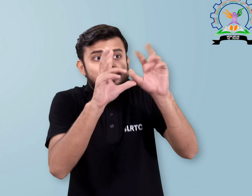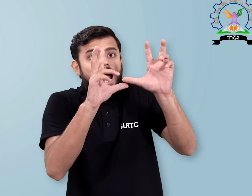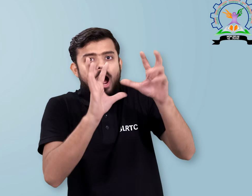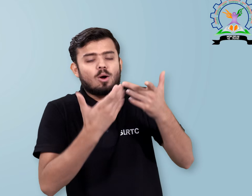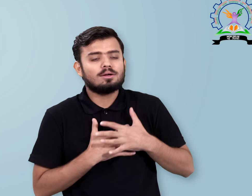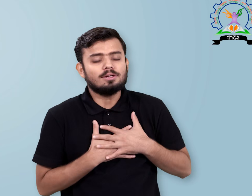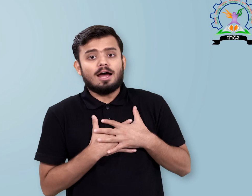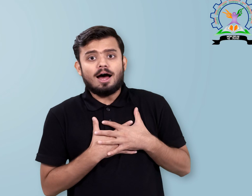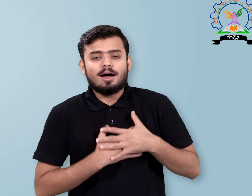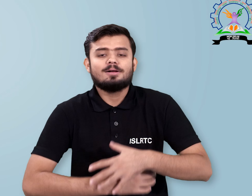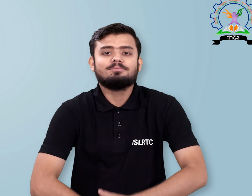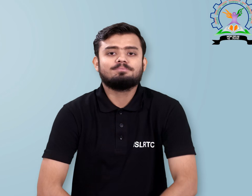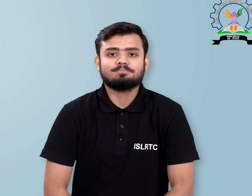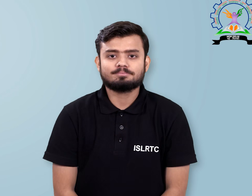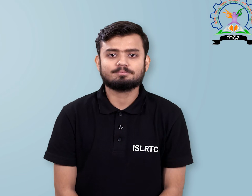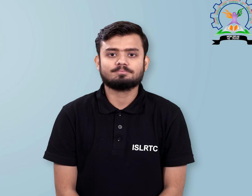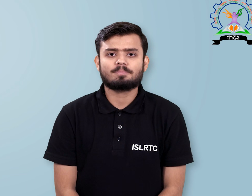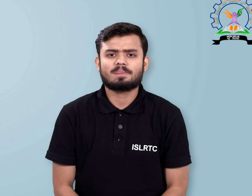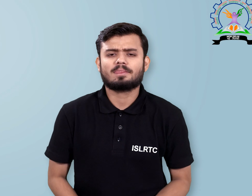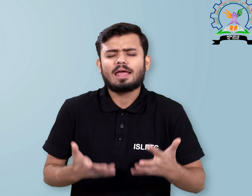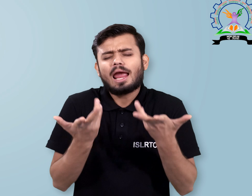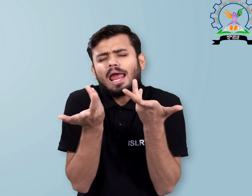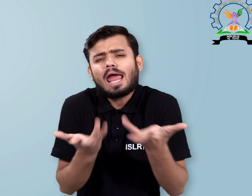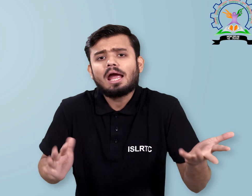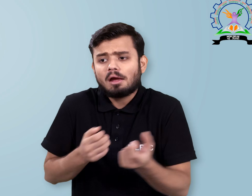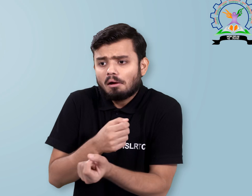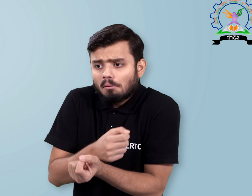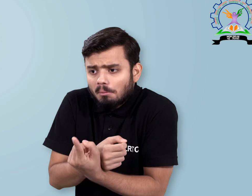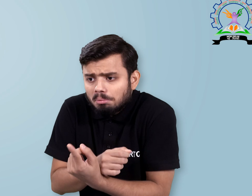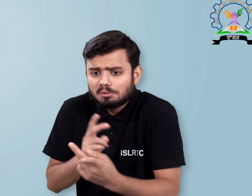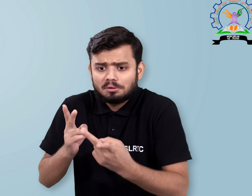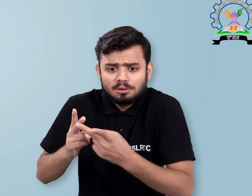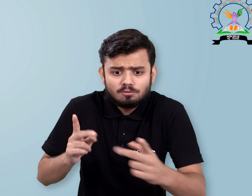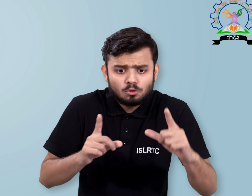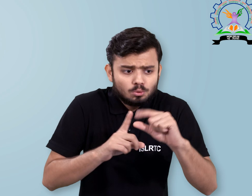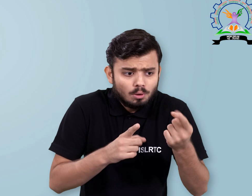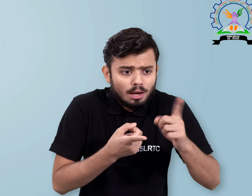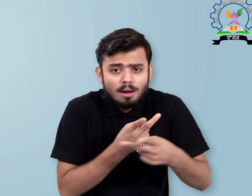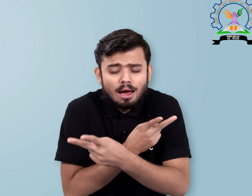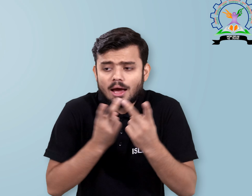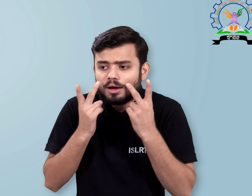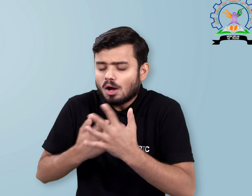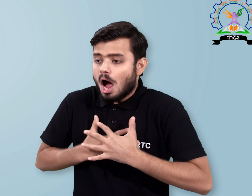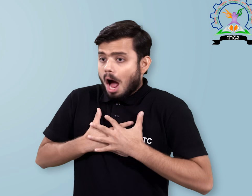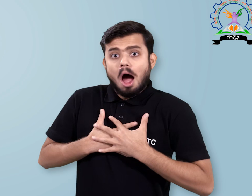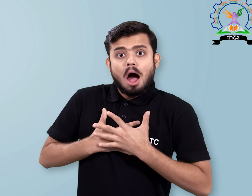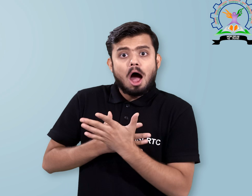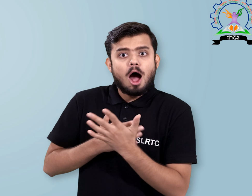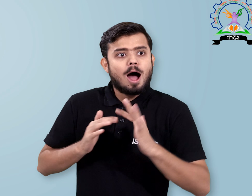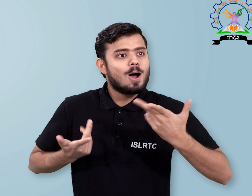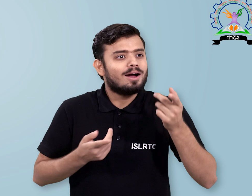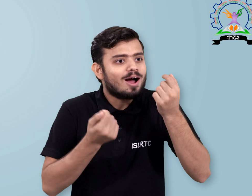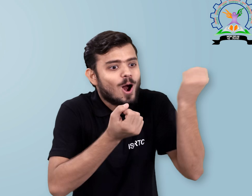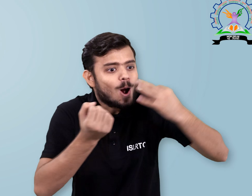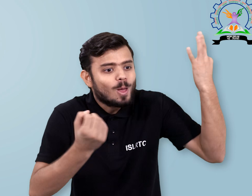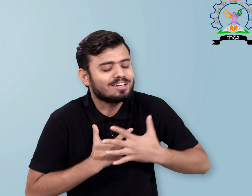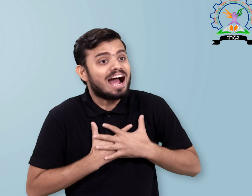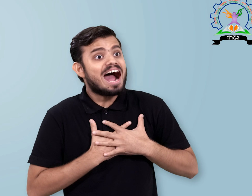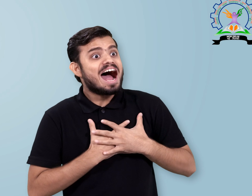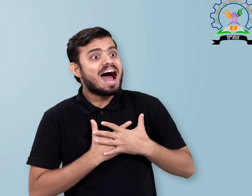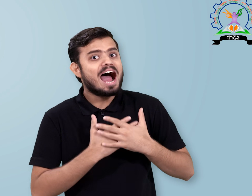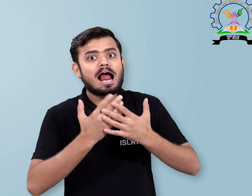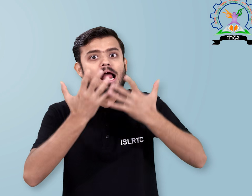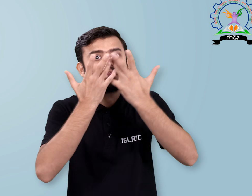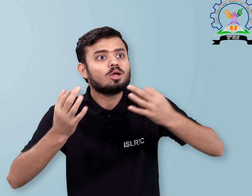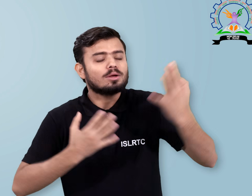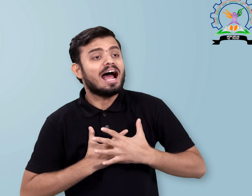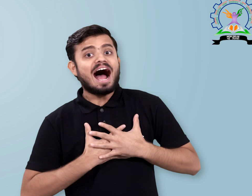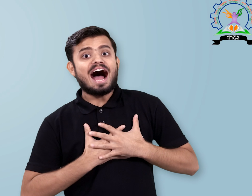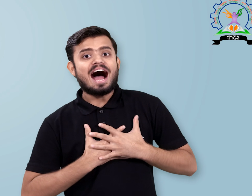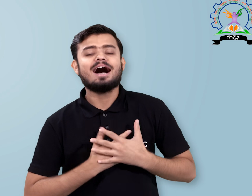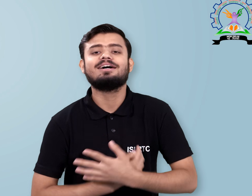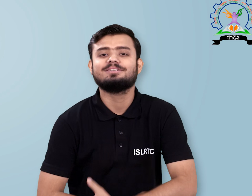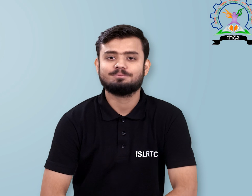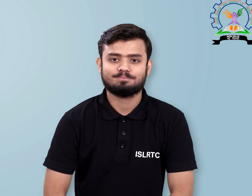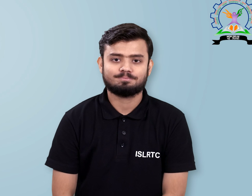Marvel To experience intense surprise or interest.